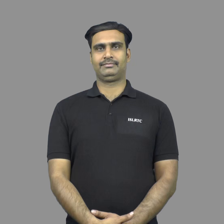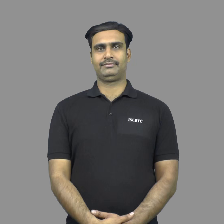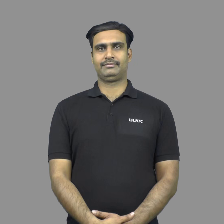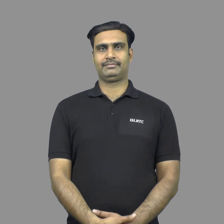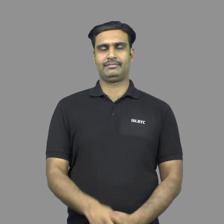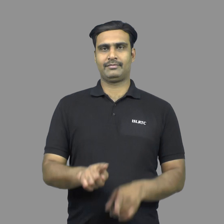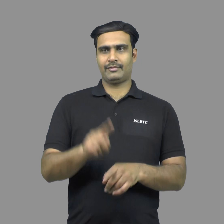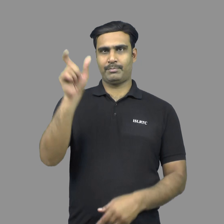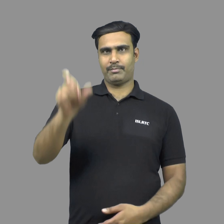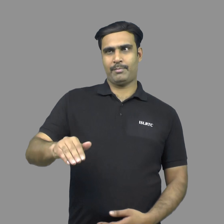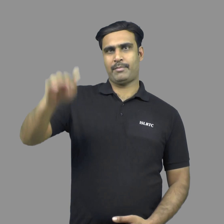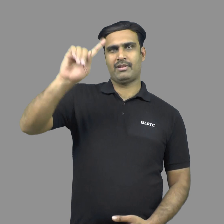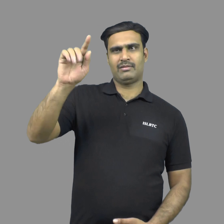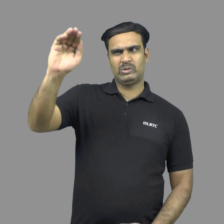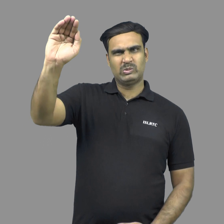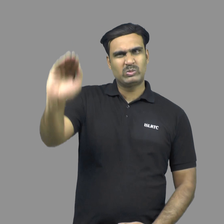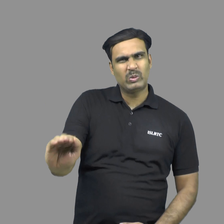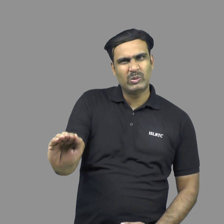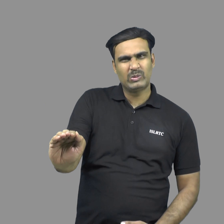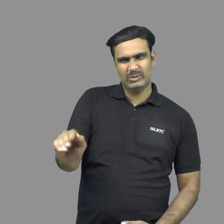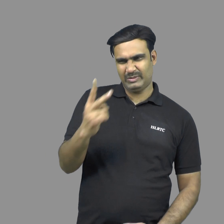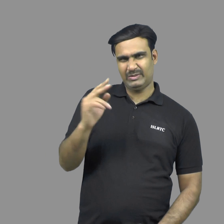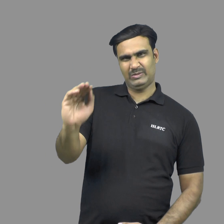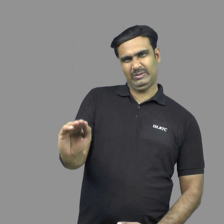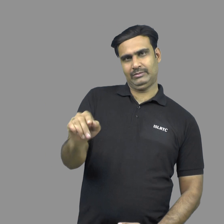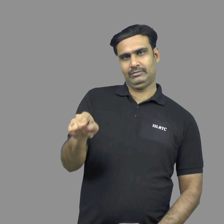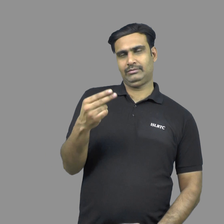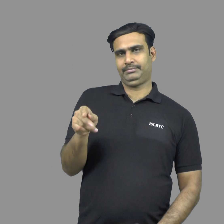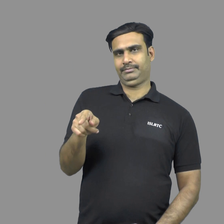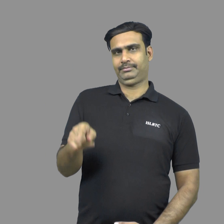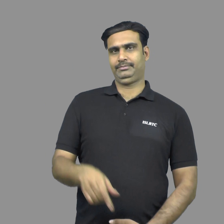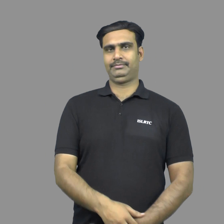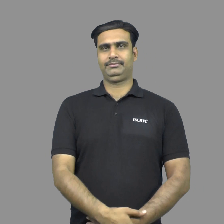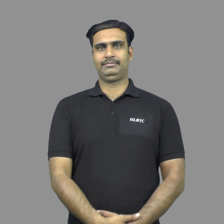Dwarf